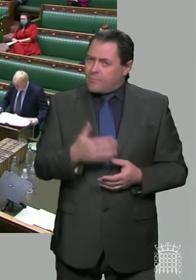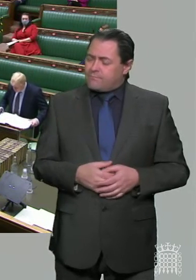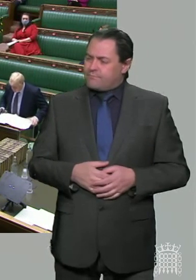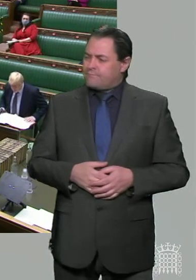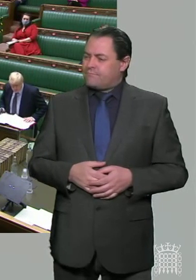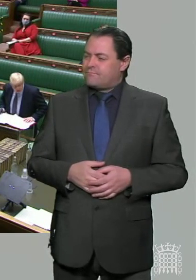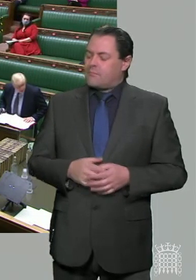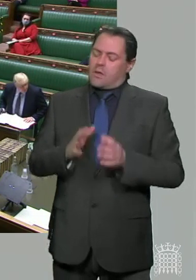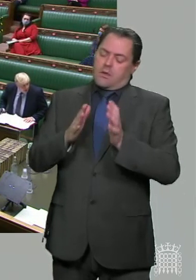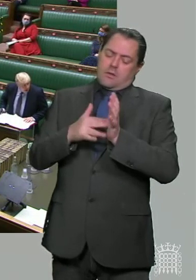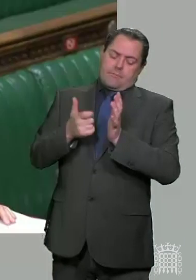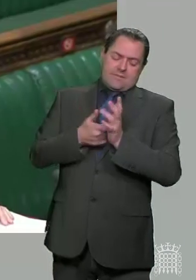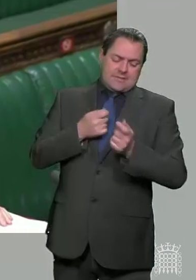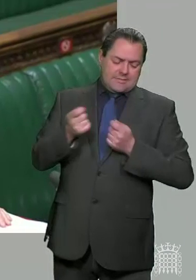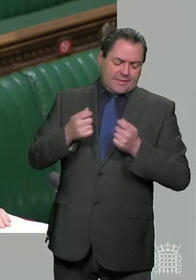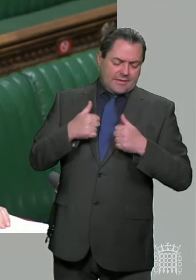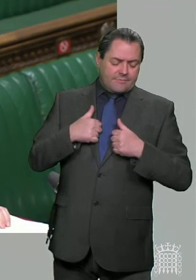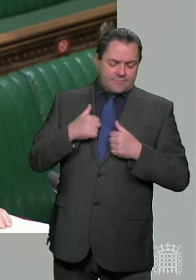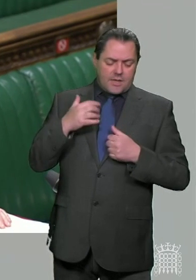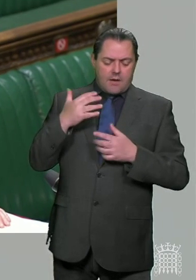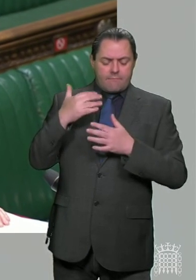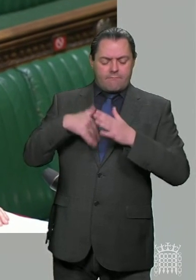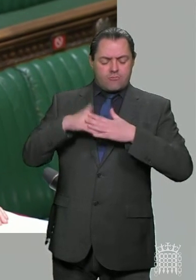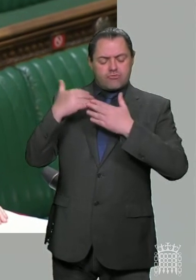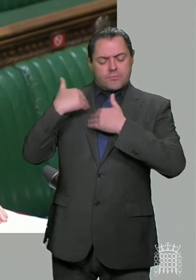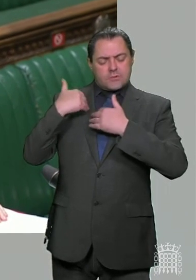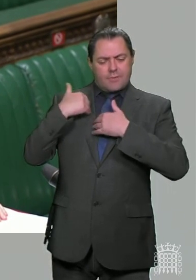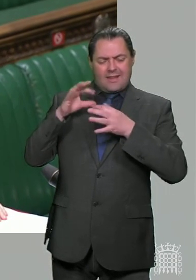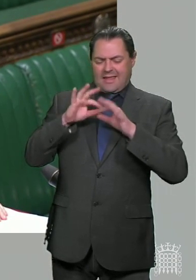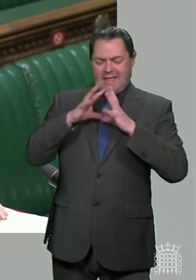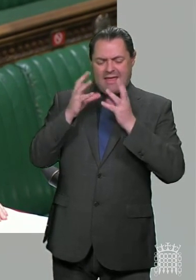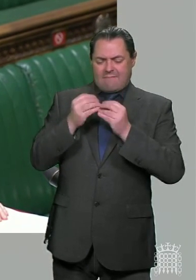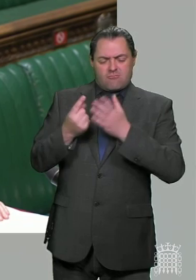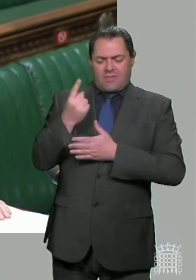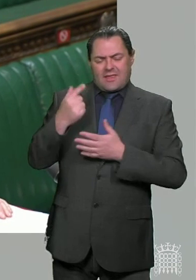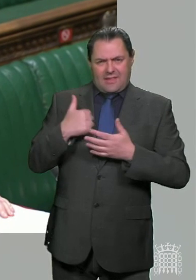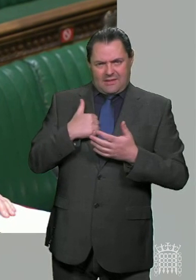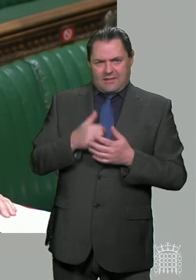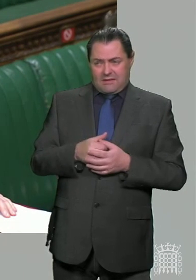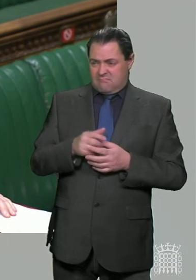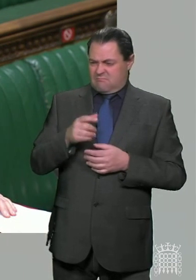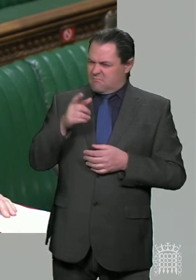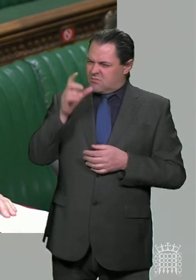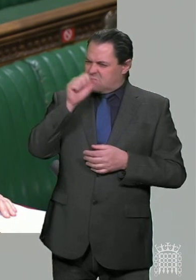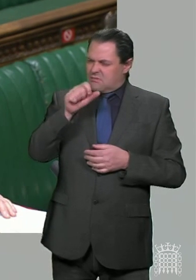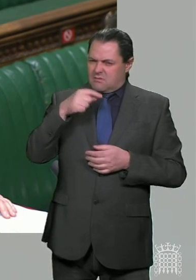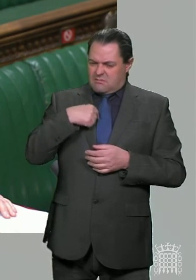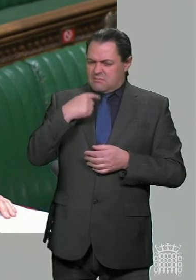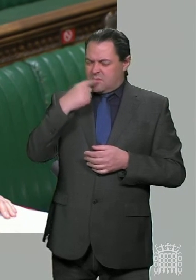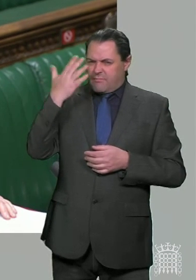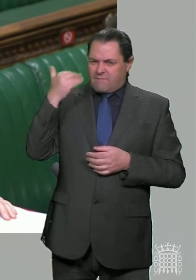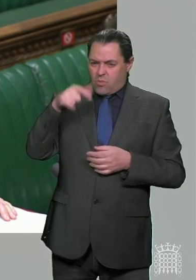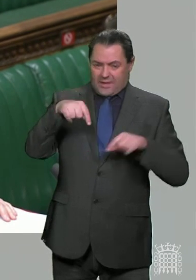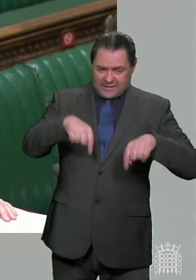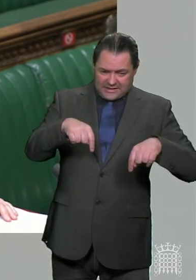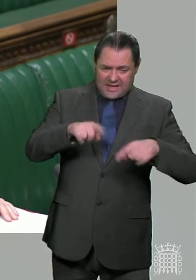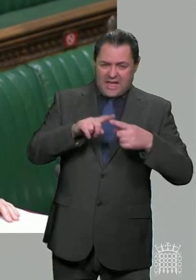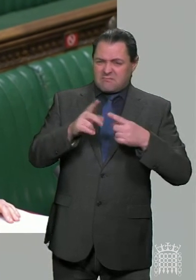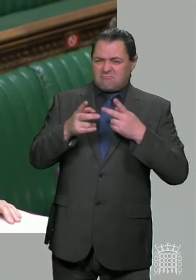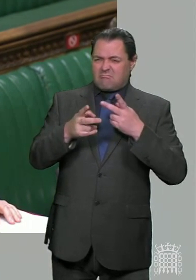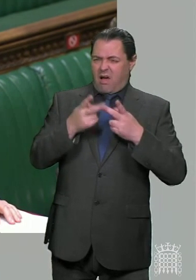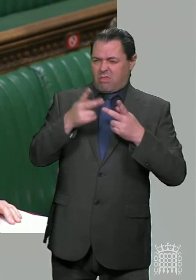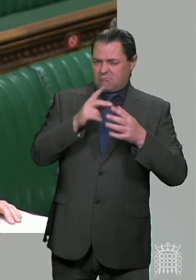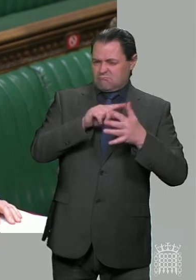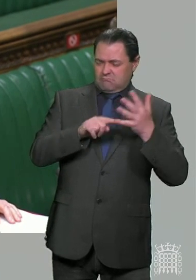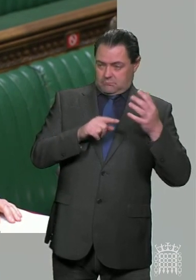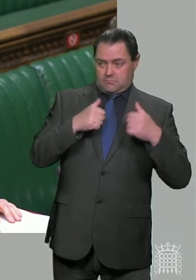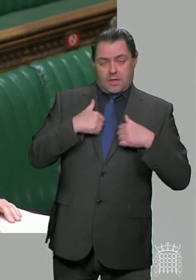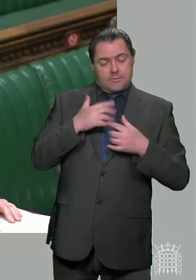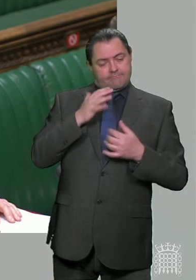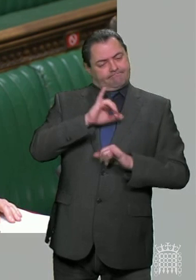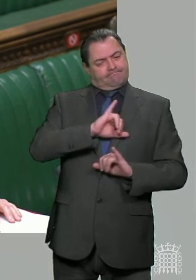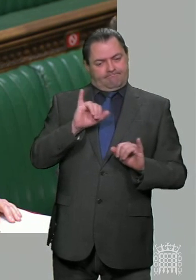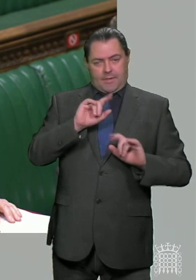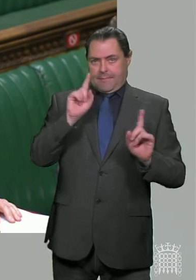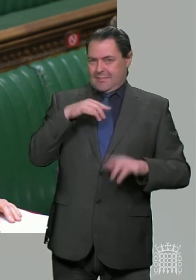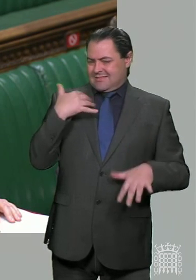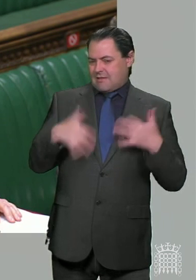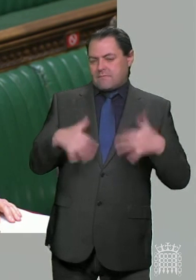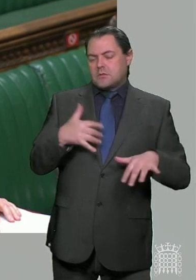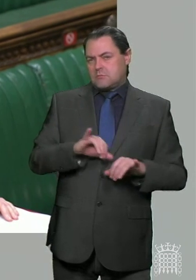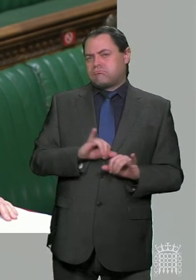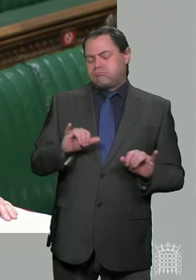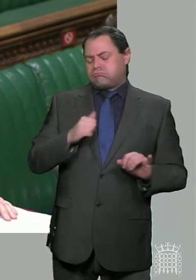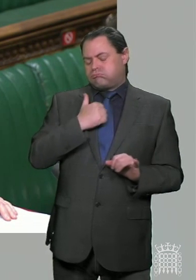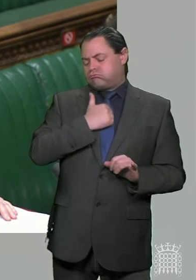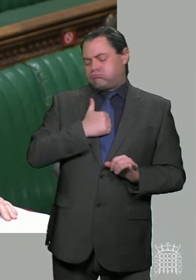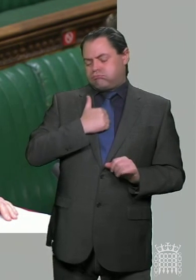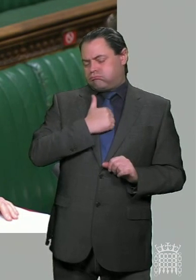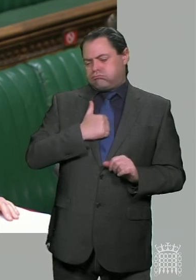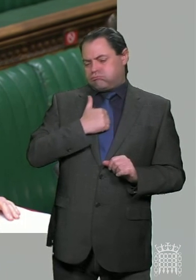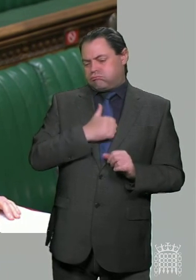I take full responsibility for everything that has happened, and as I have said before, as the right honourable Gentleman will recall, both in this House and elsewhere, I am truly sorry for the suffering that the people of this country have experienced.